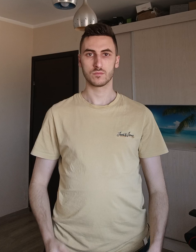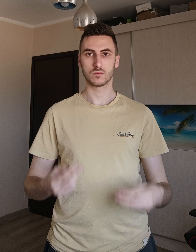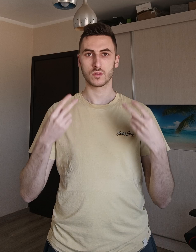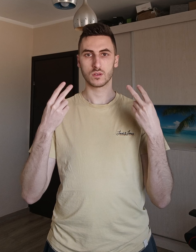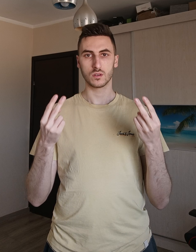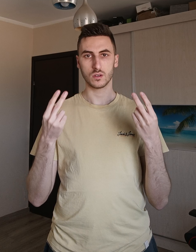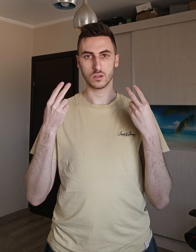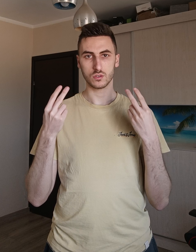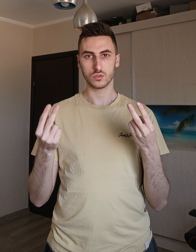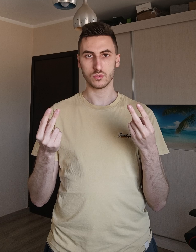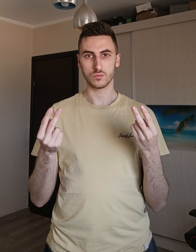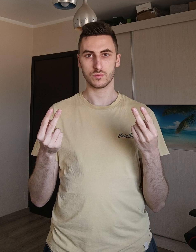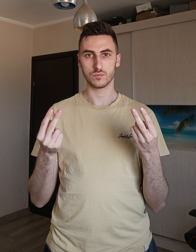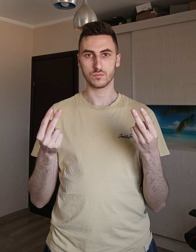חשוב